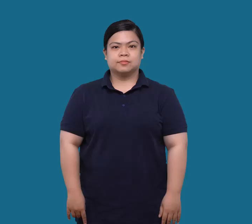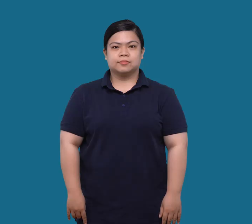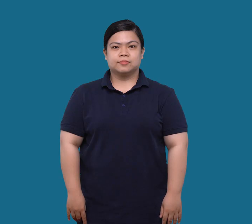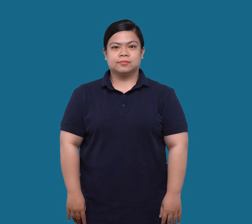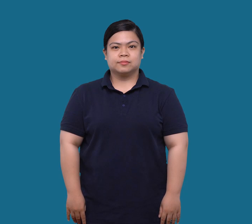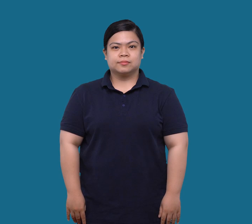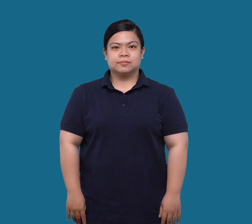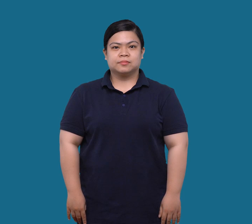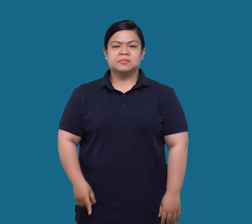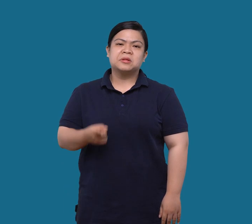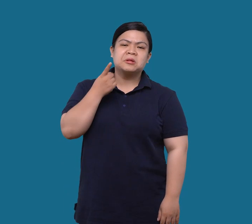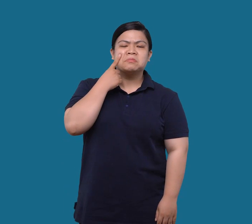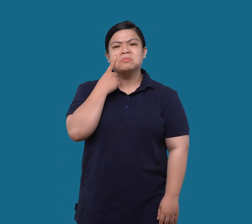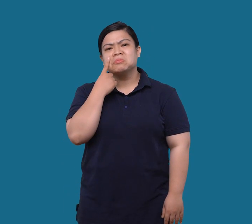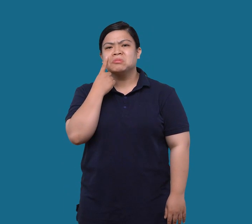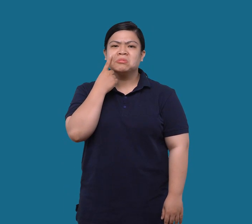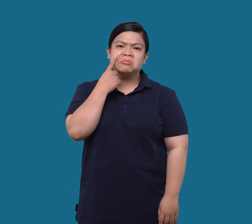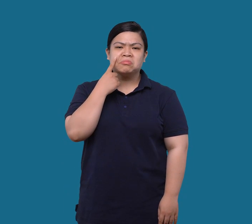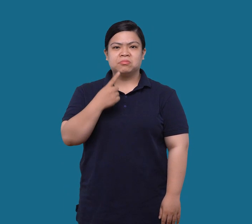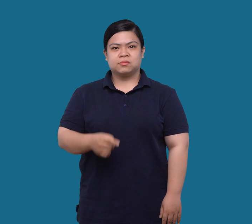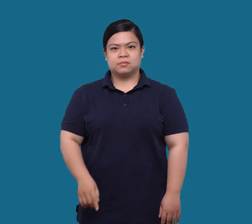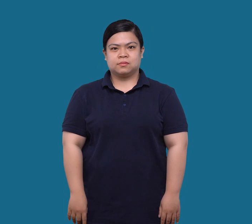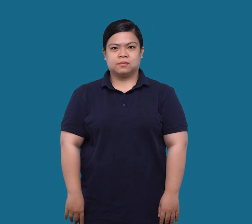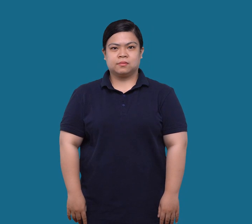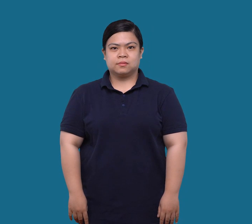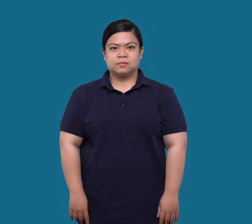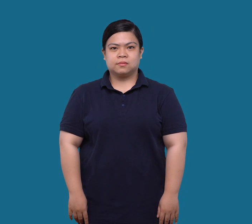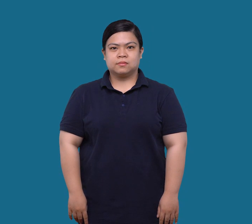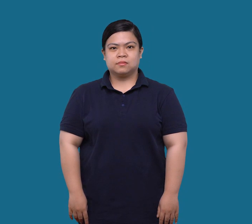xem đã